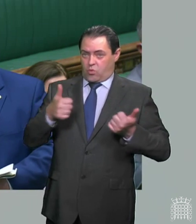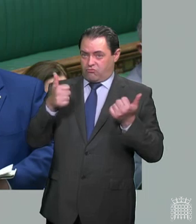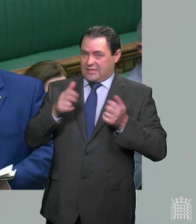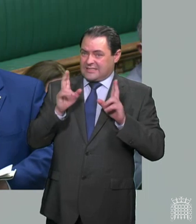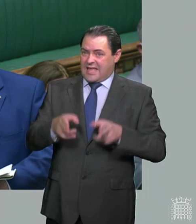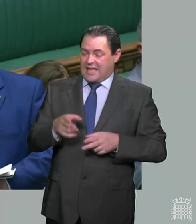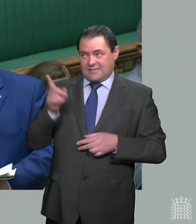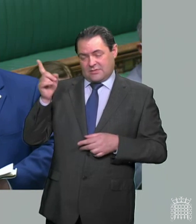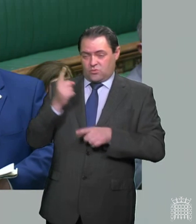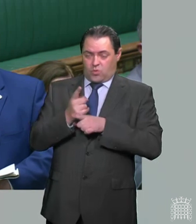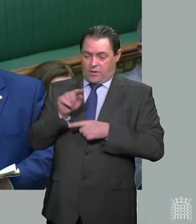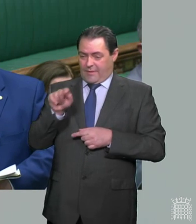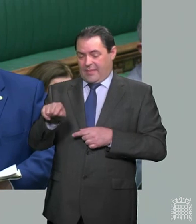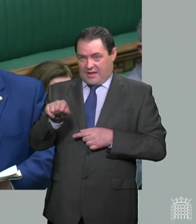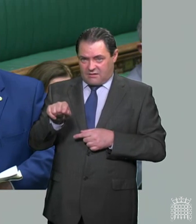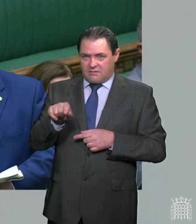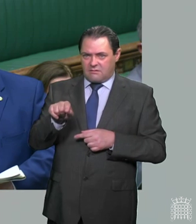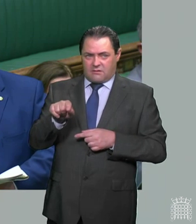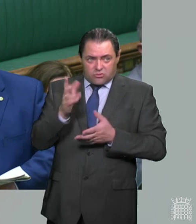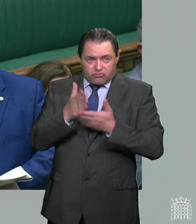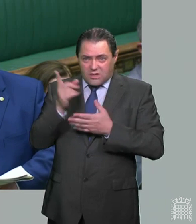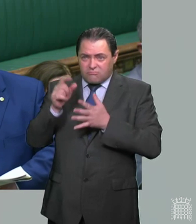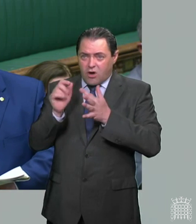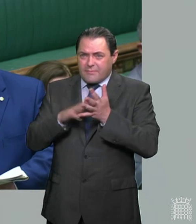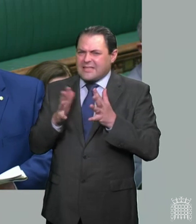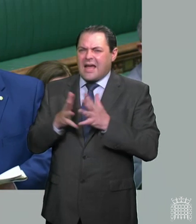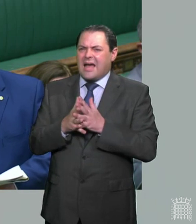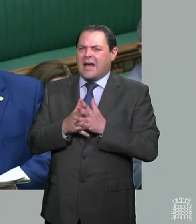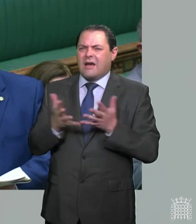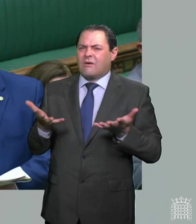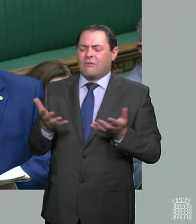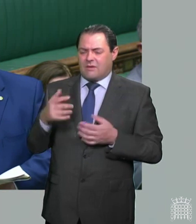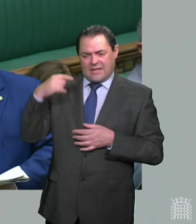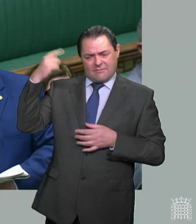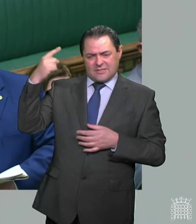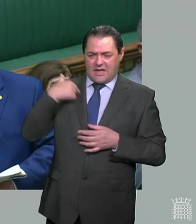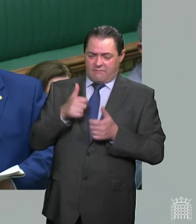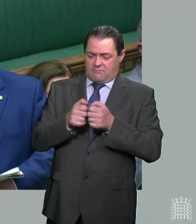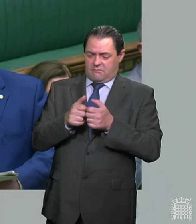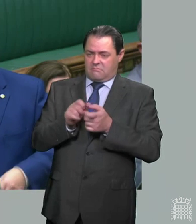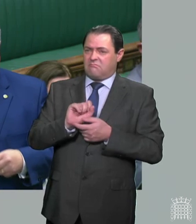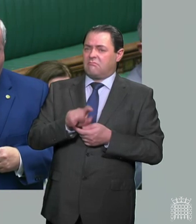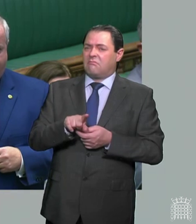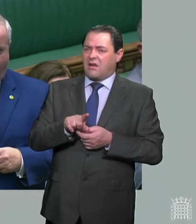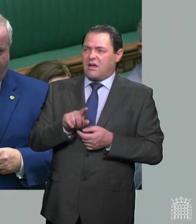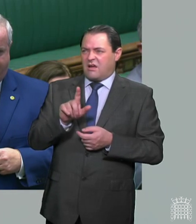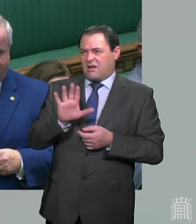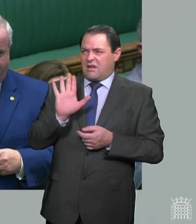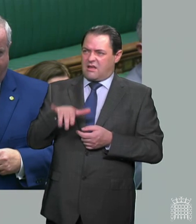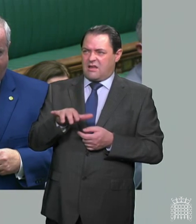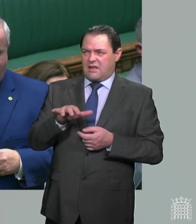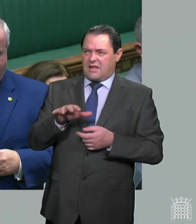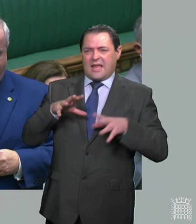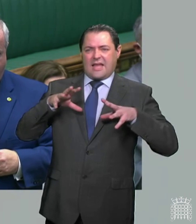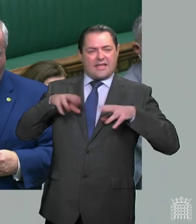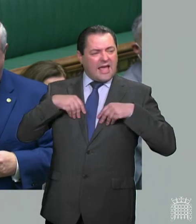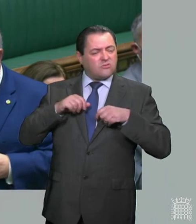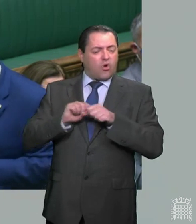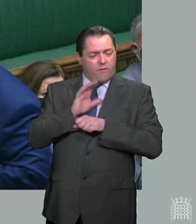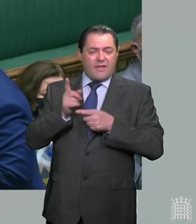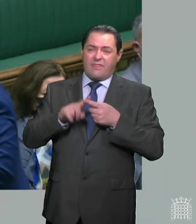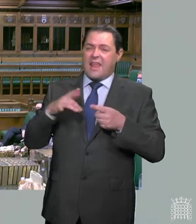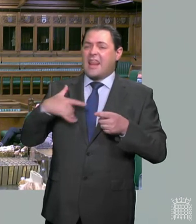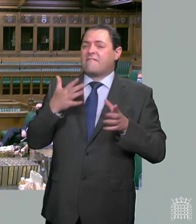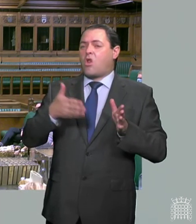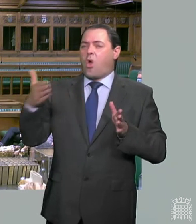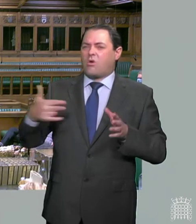How can anyone have put faith and trust in a Prime Minister who actually typed the words “get COVID and live longer”?